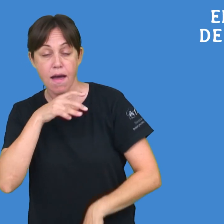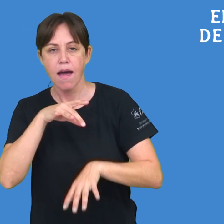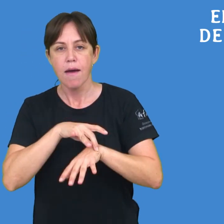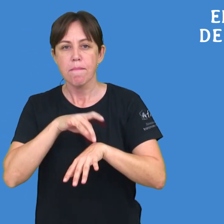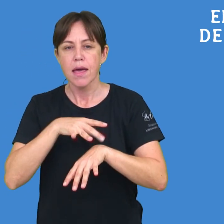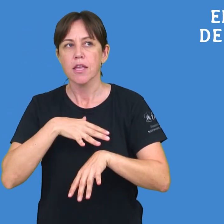enfermo